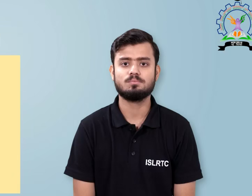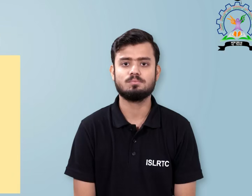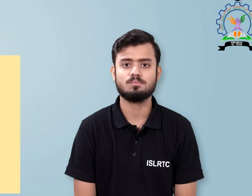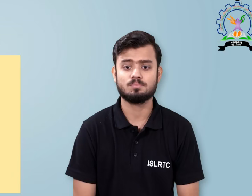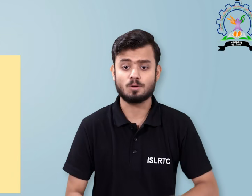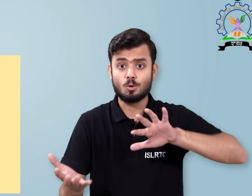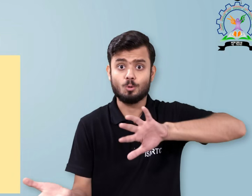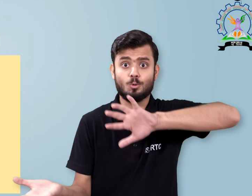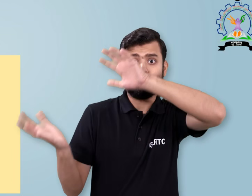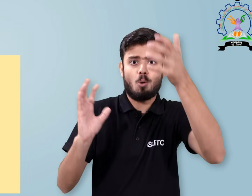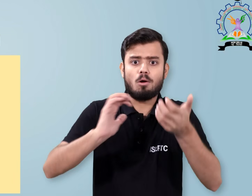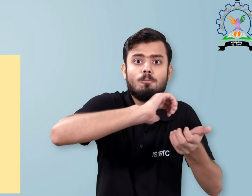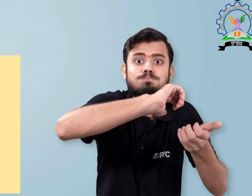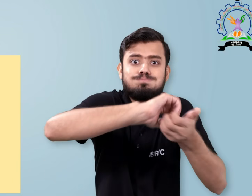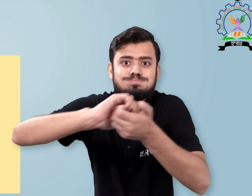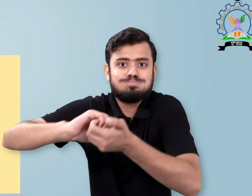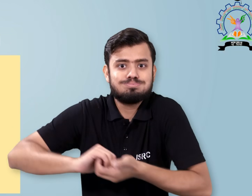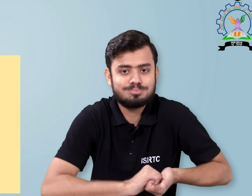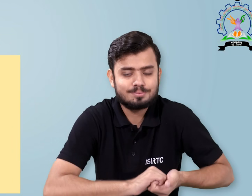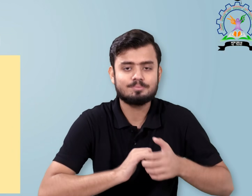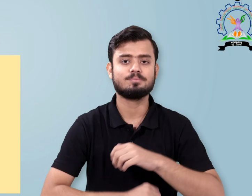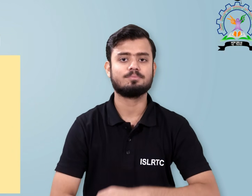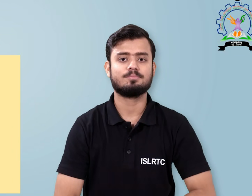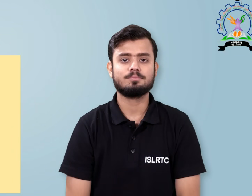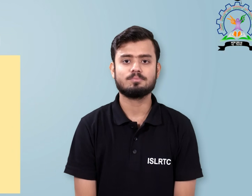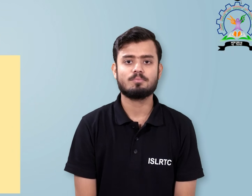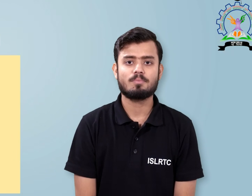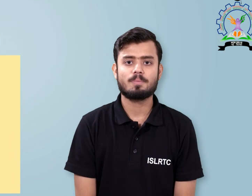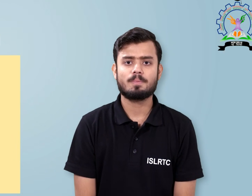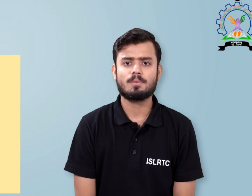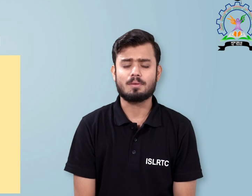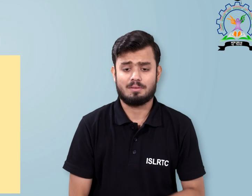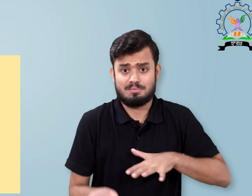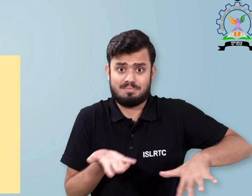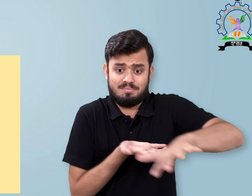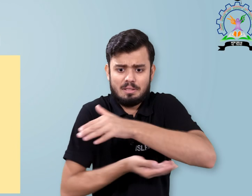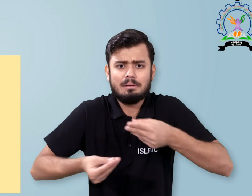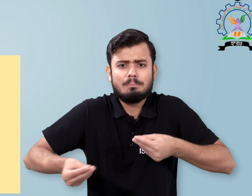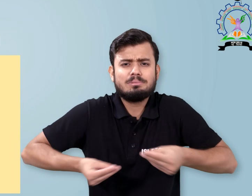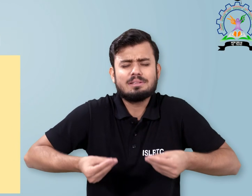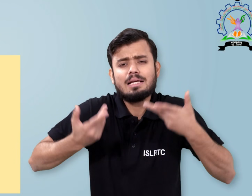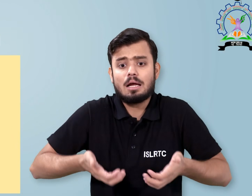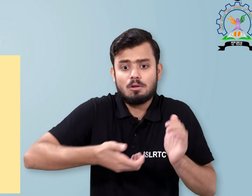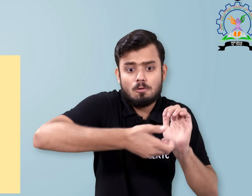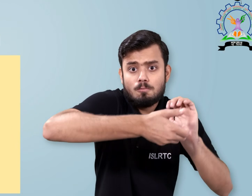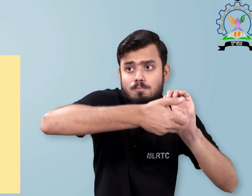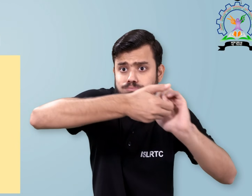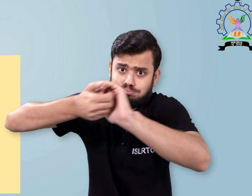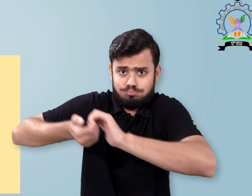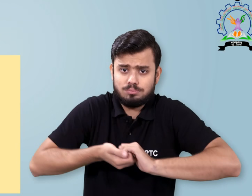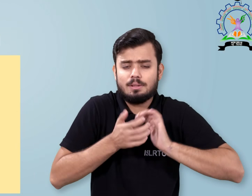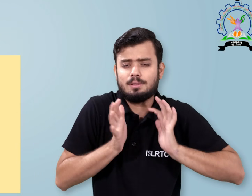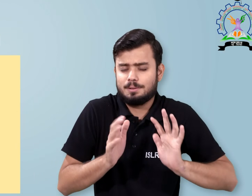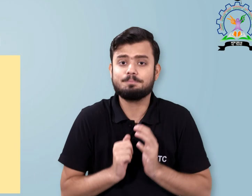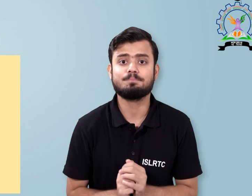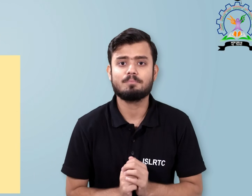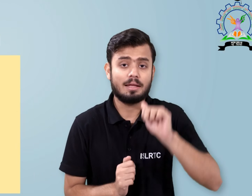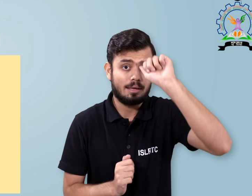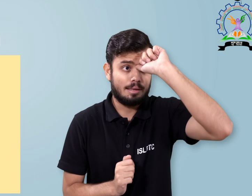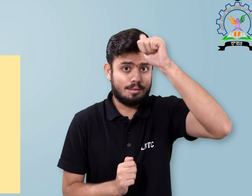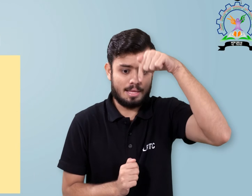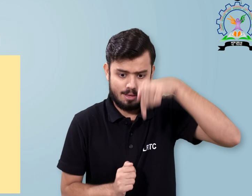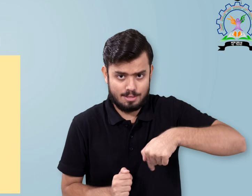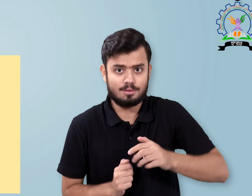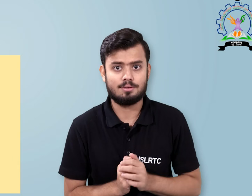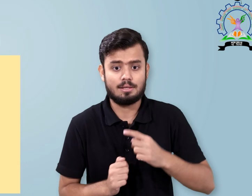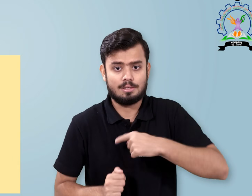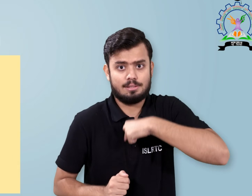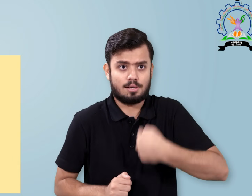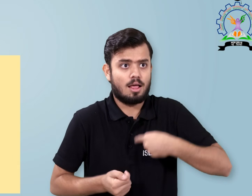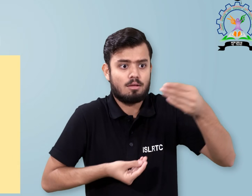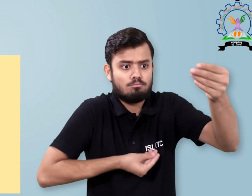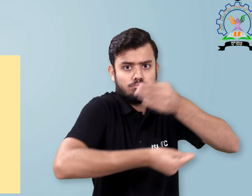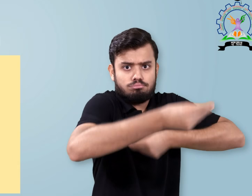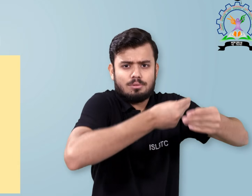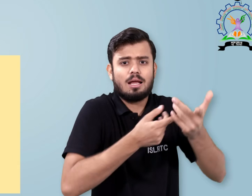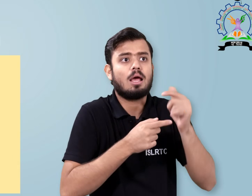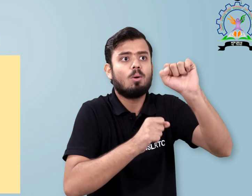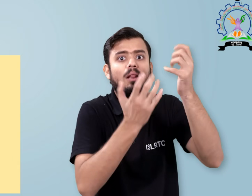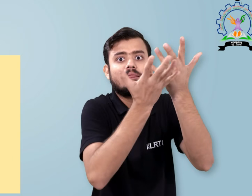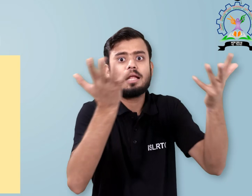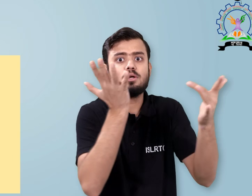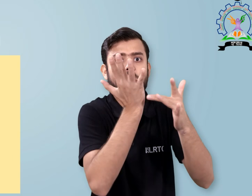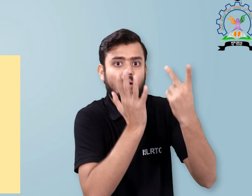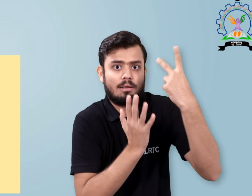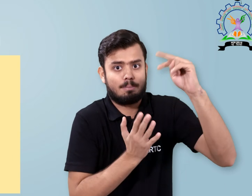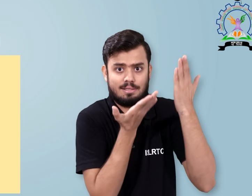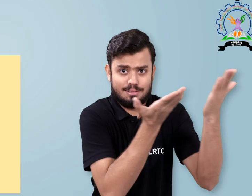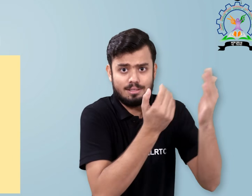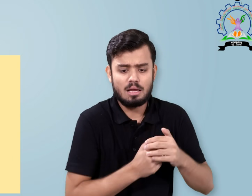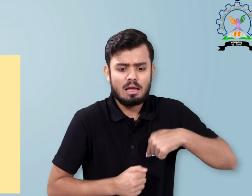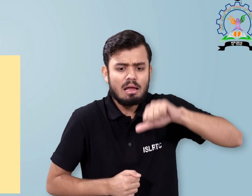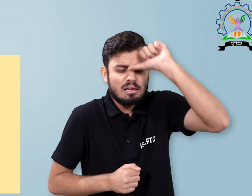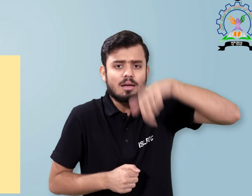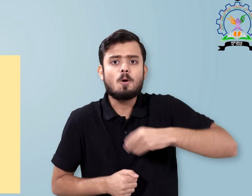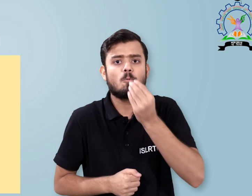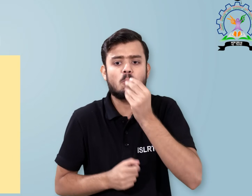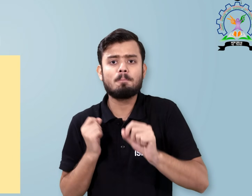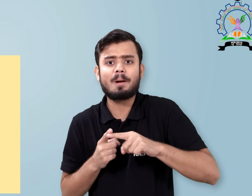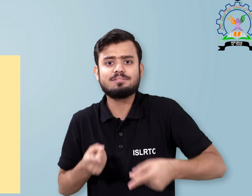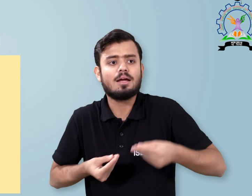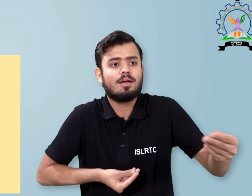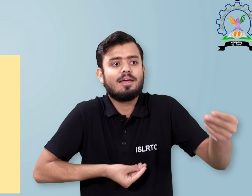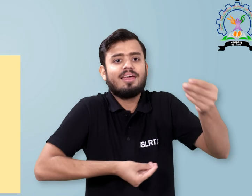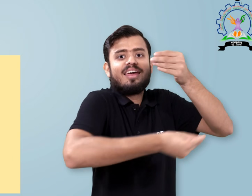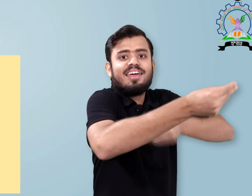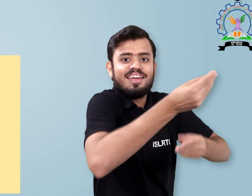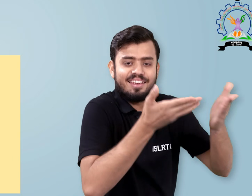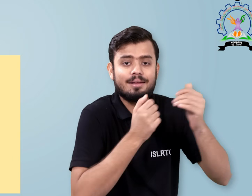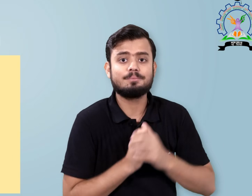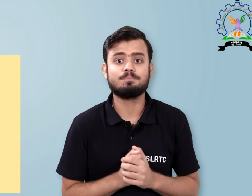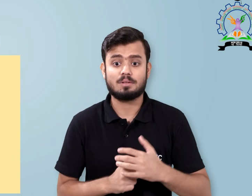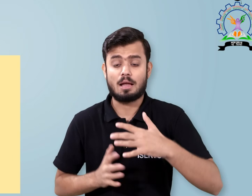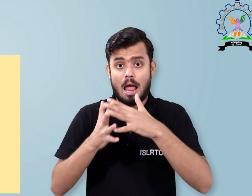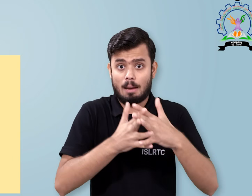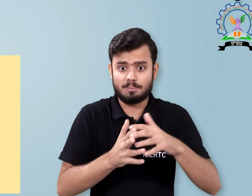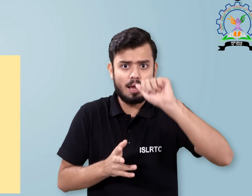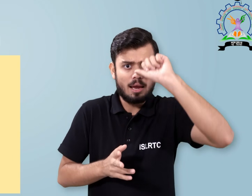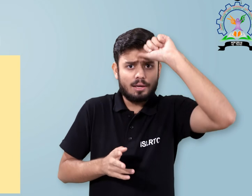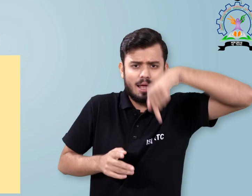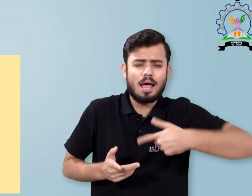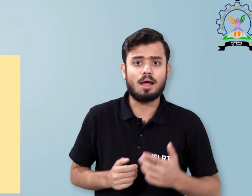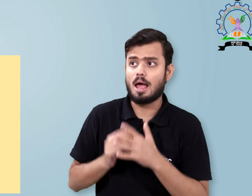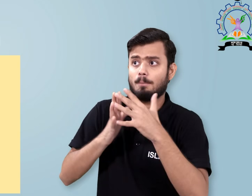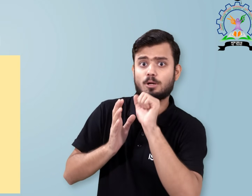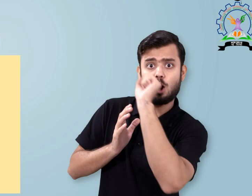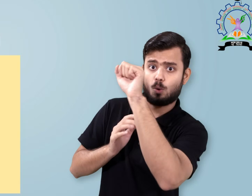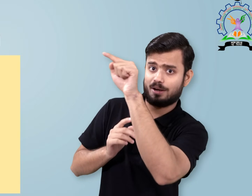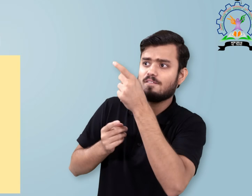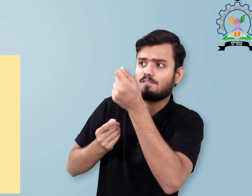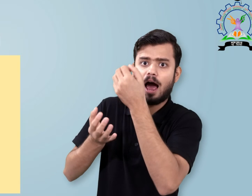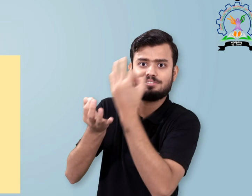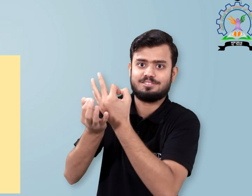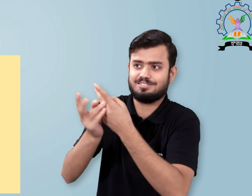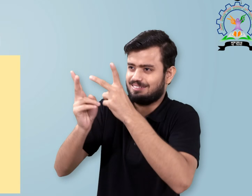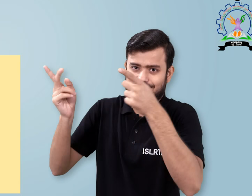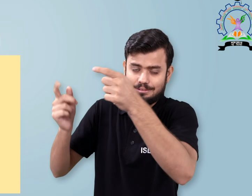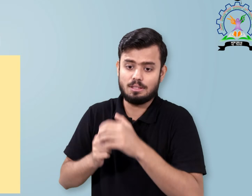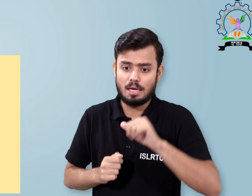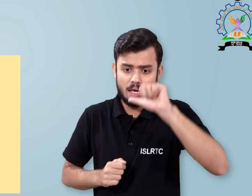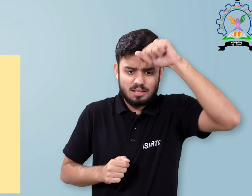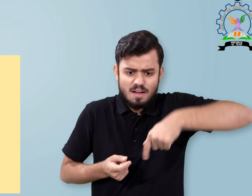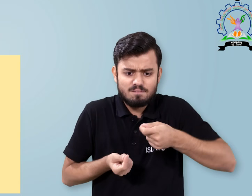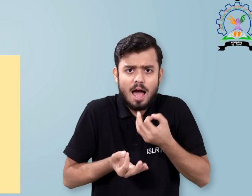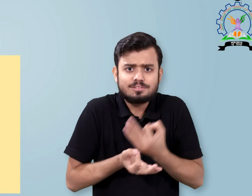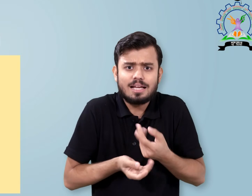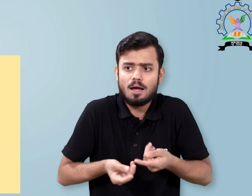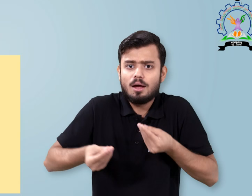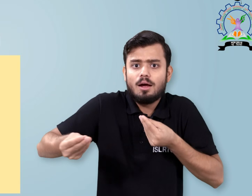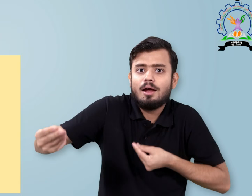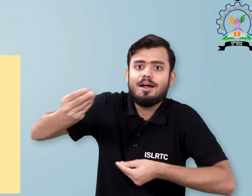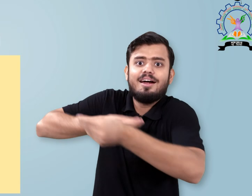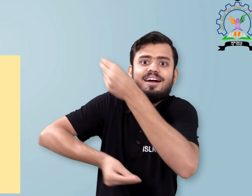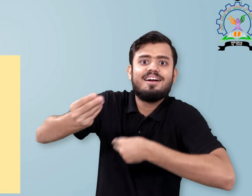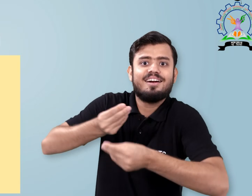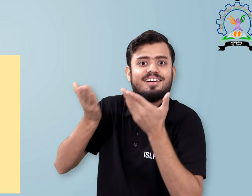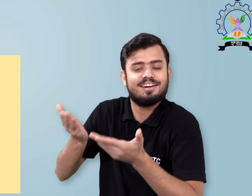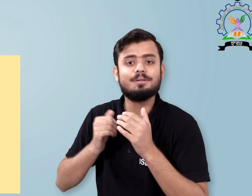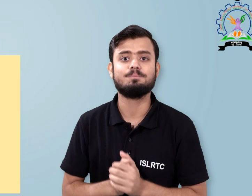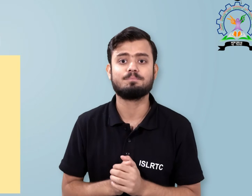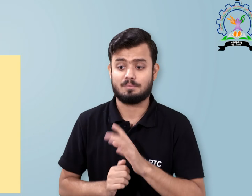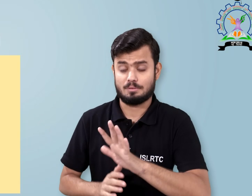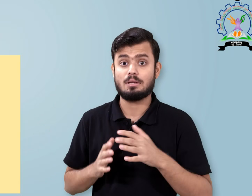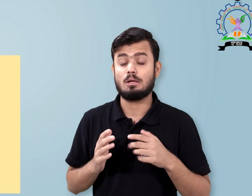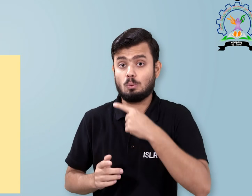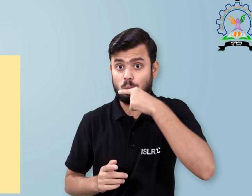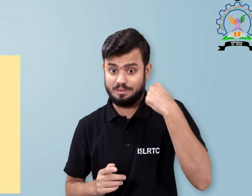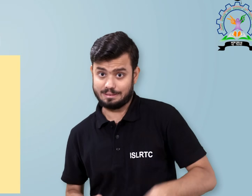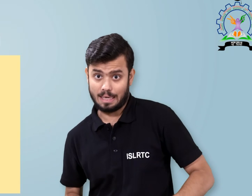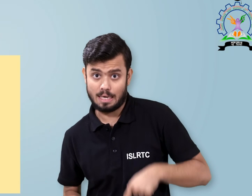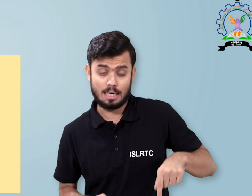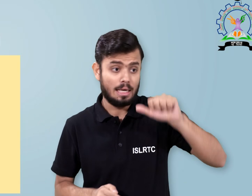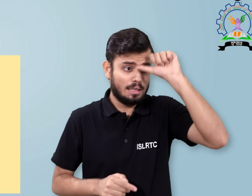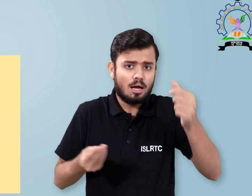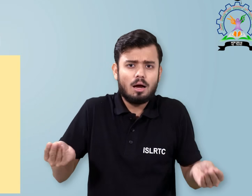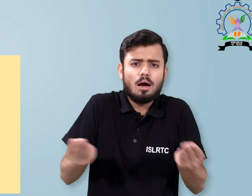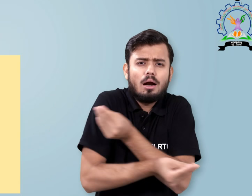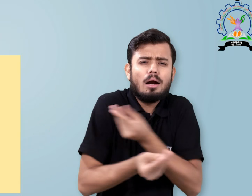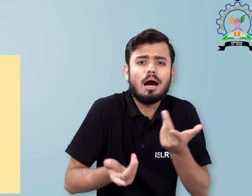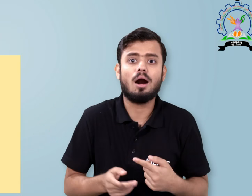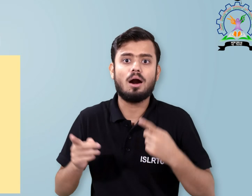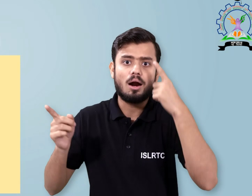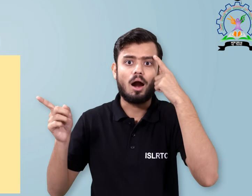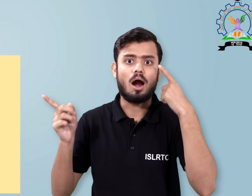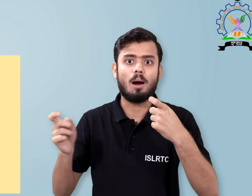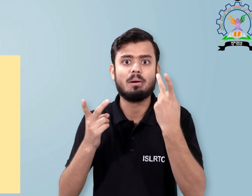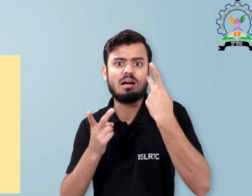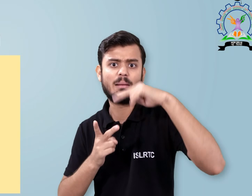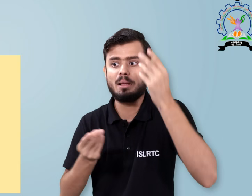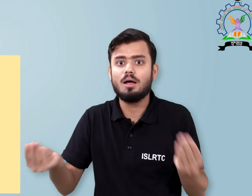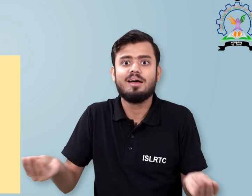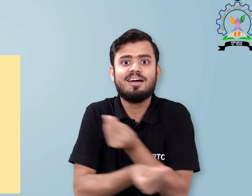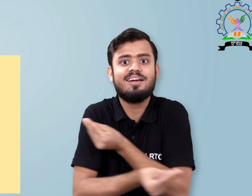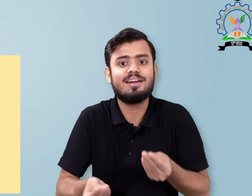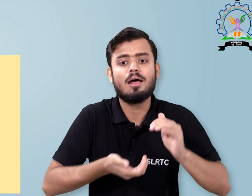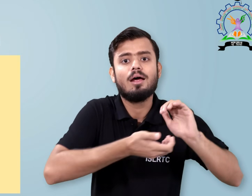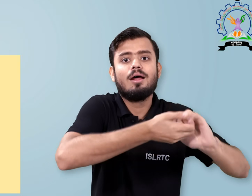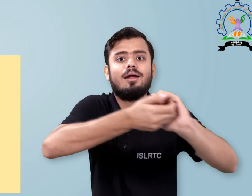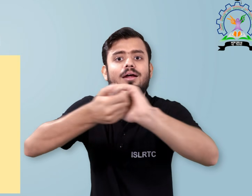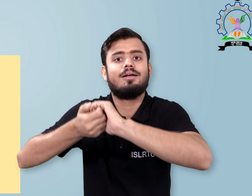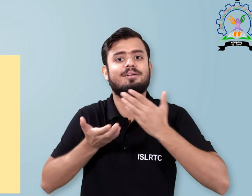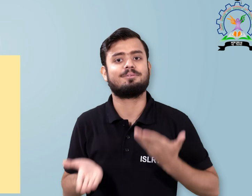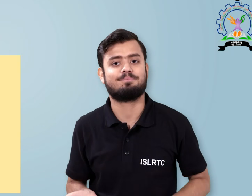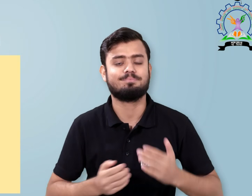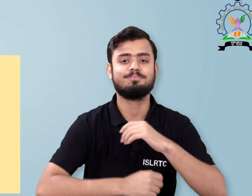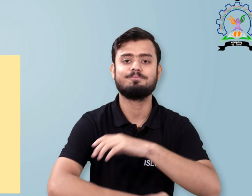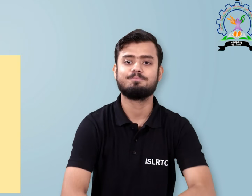Globalization The process of interaction and integration among people worldwide.